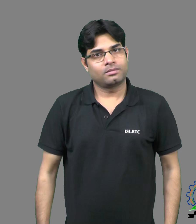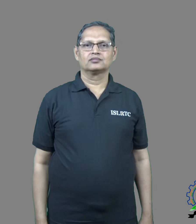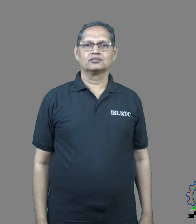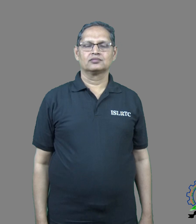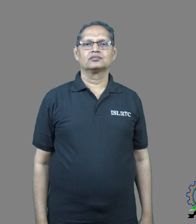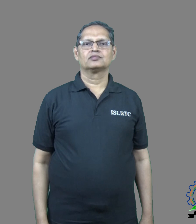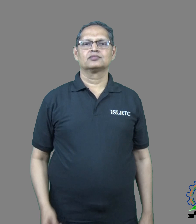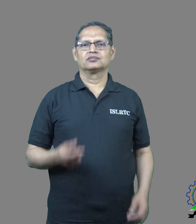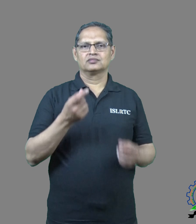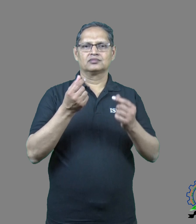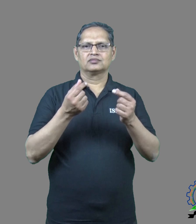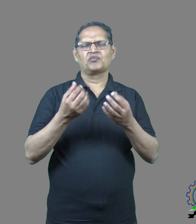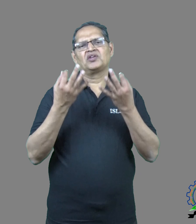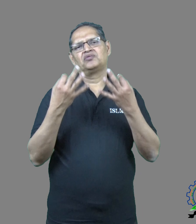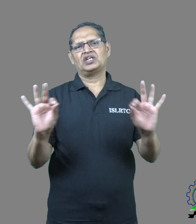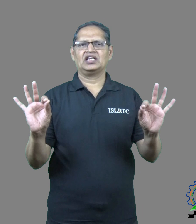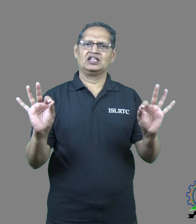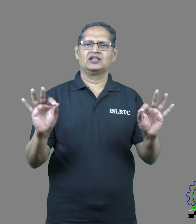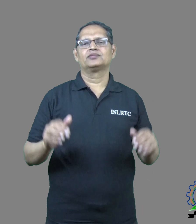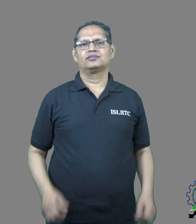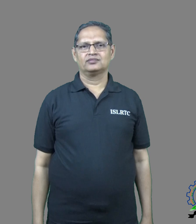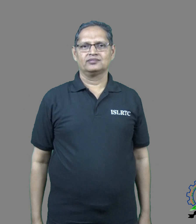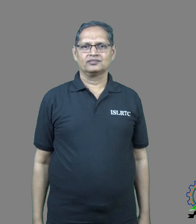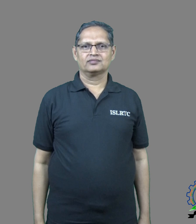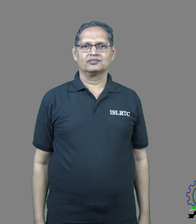Free